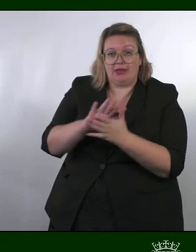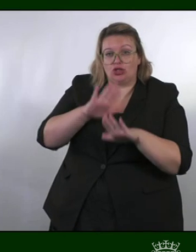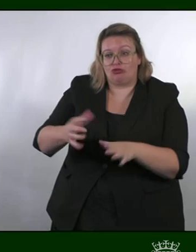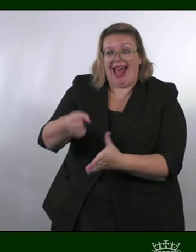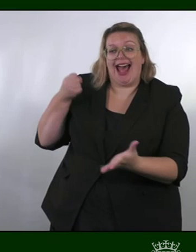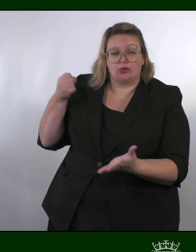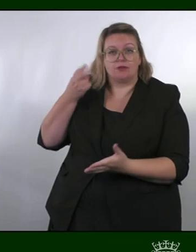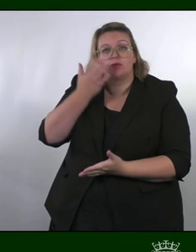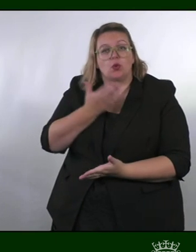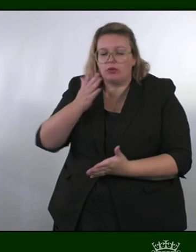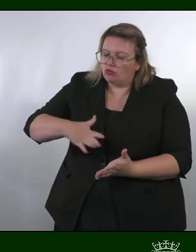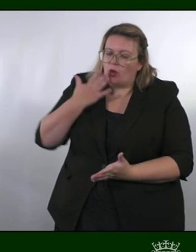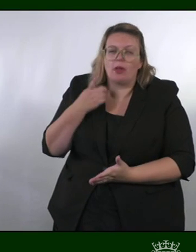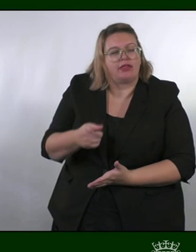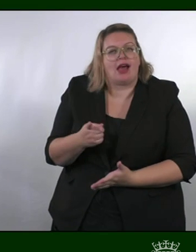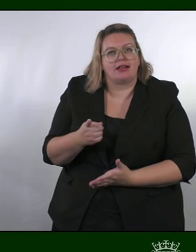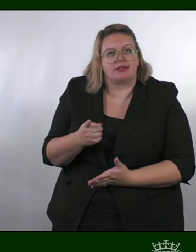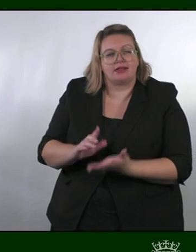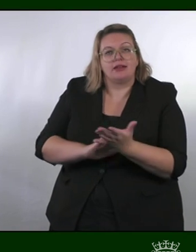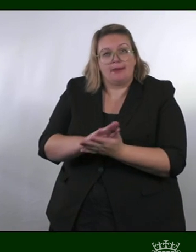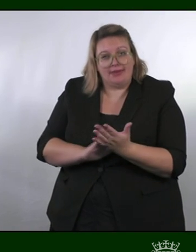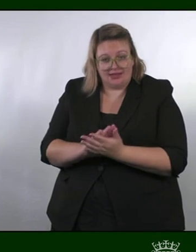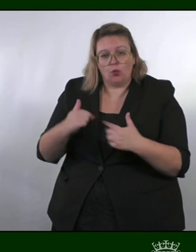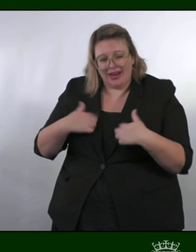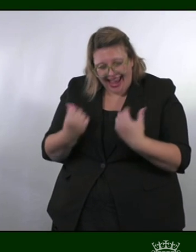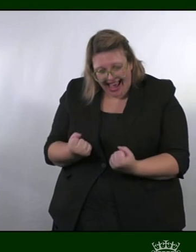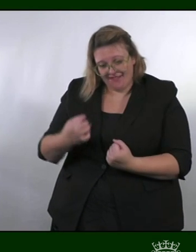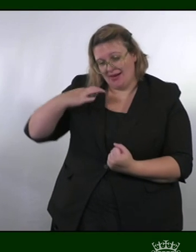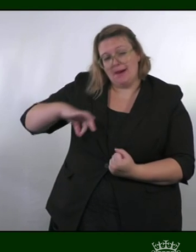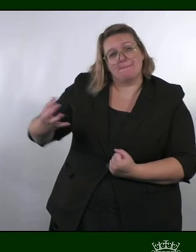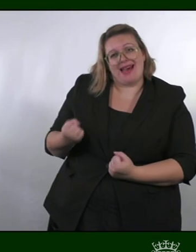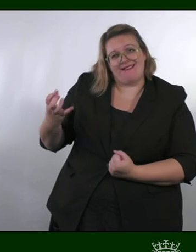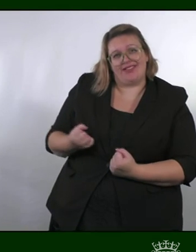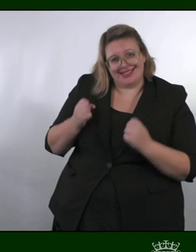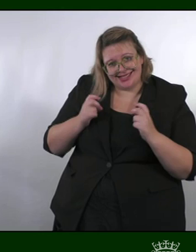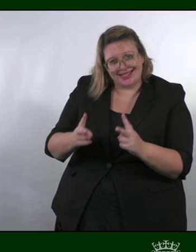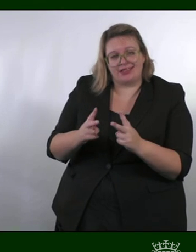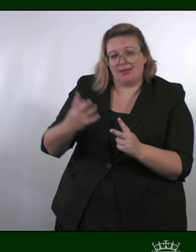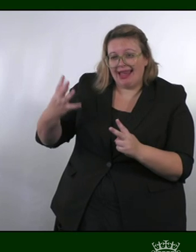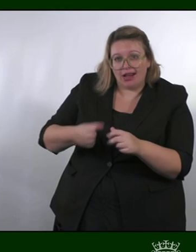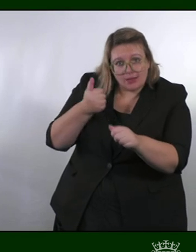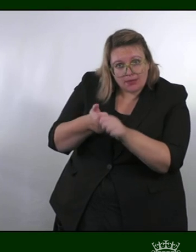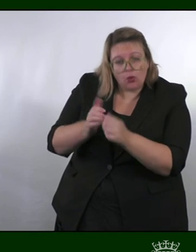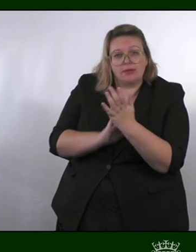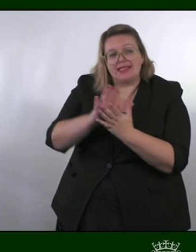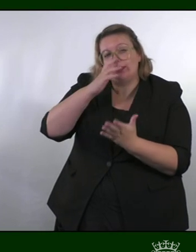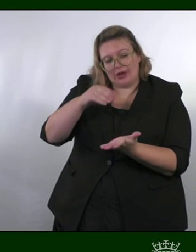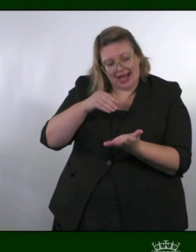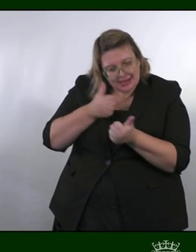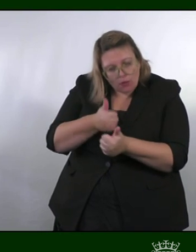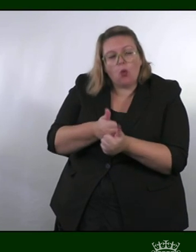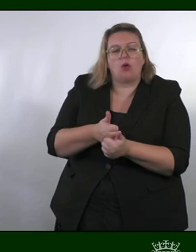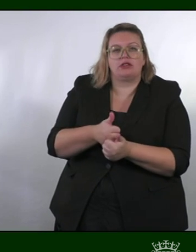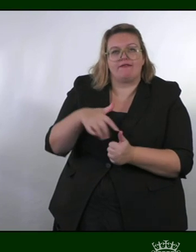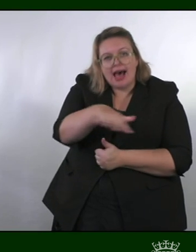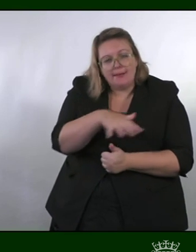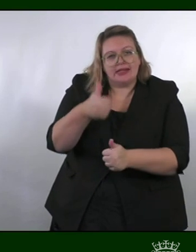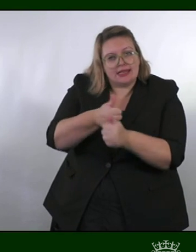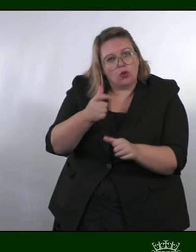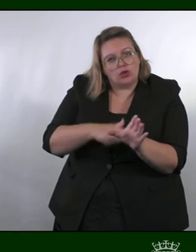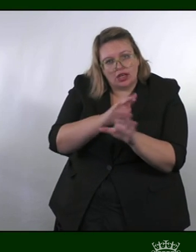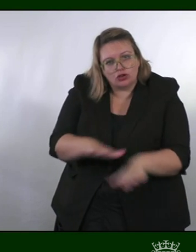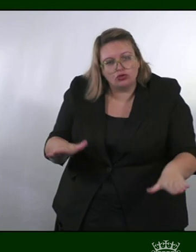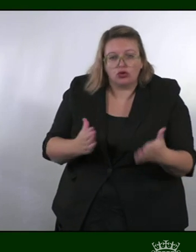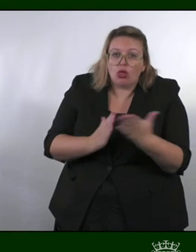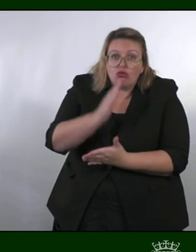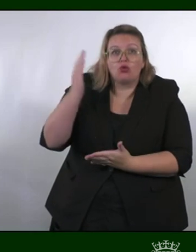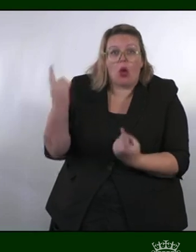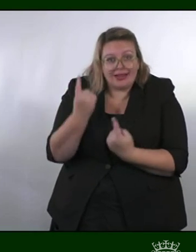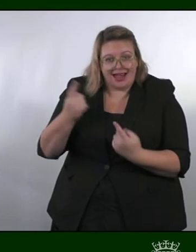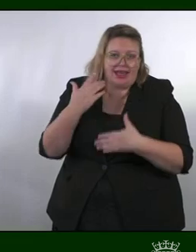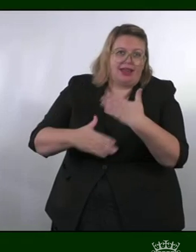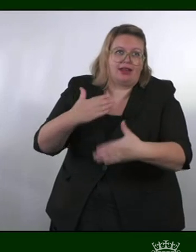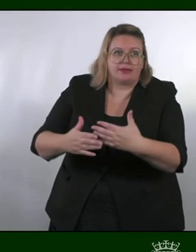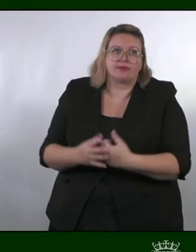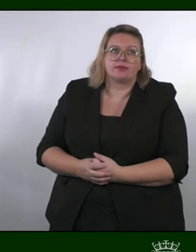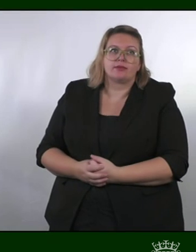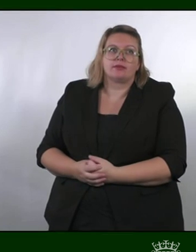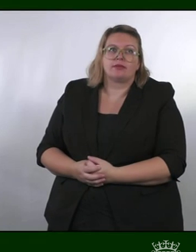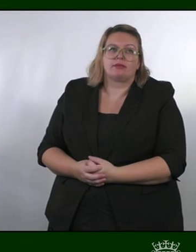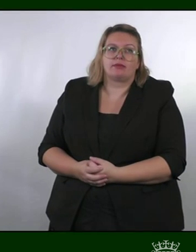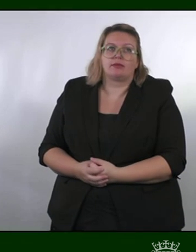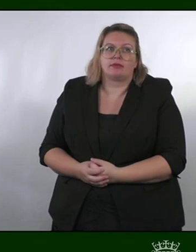We will continue to use the benefits system and all the systems of income support to support young people and children throughout the holidays as well.